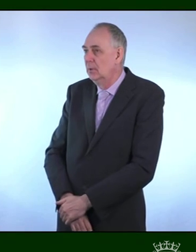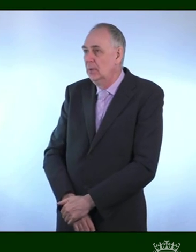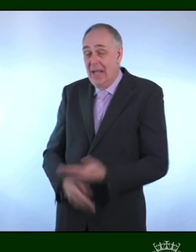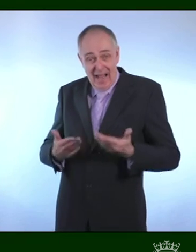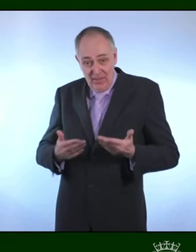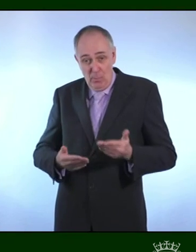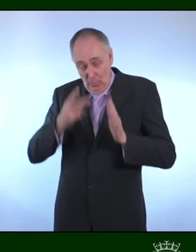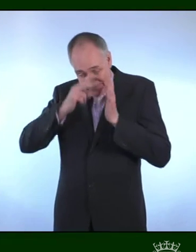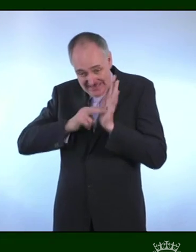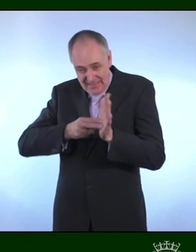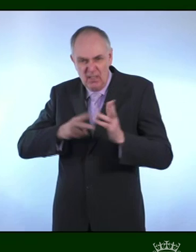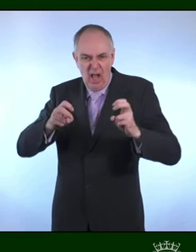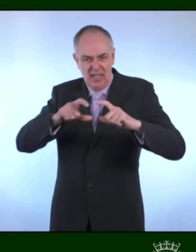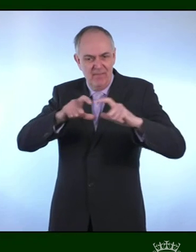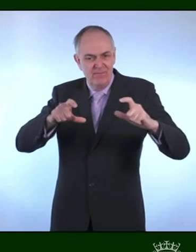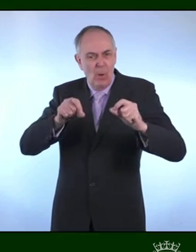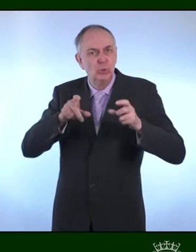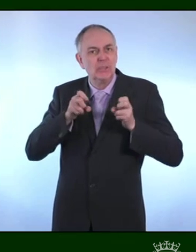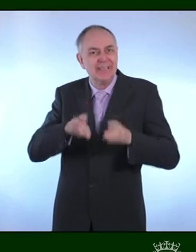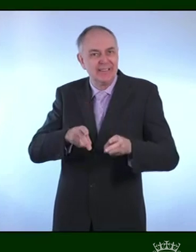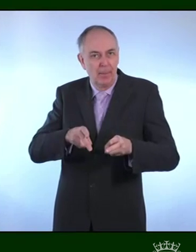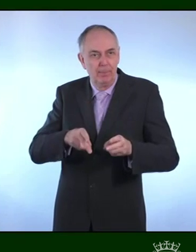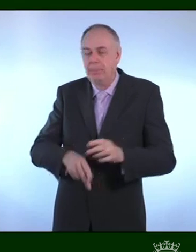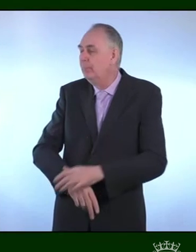We are working on a voucher scheme at the moment.